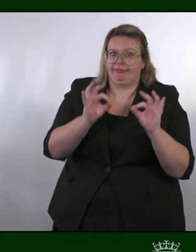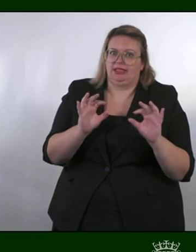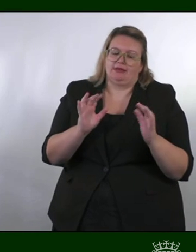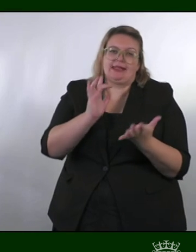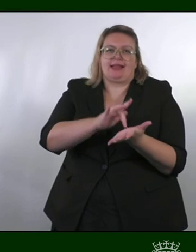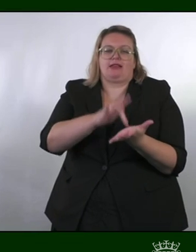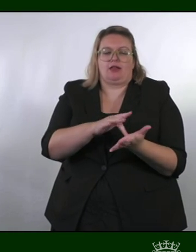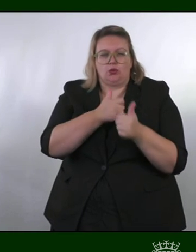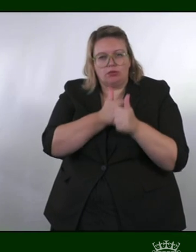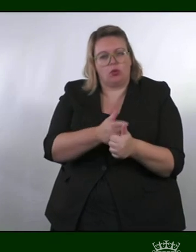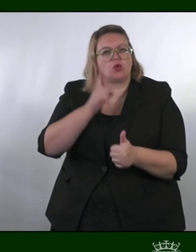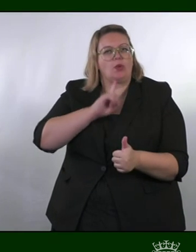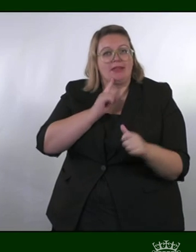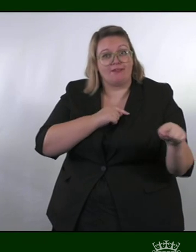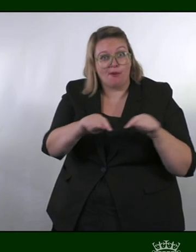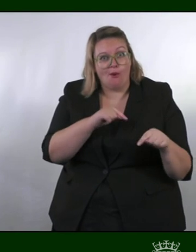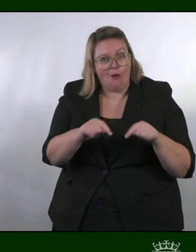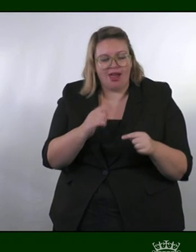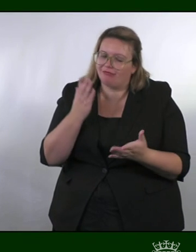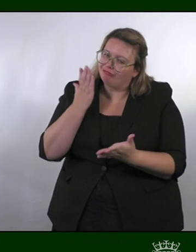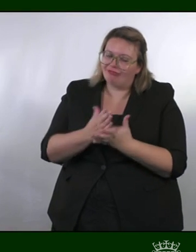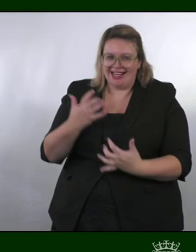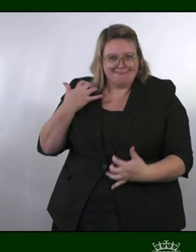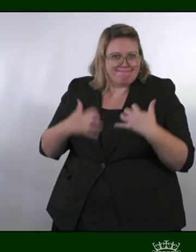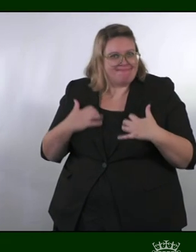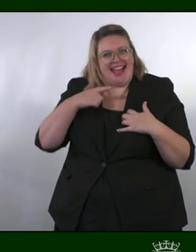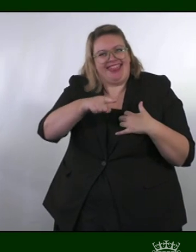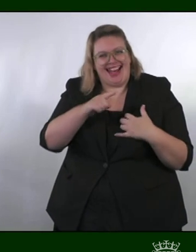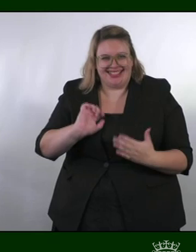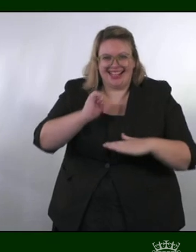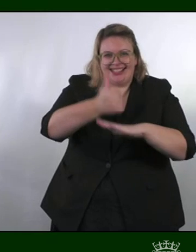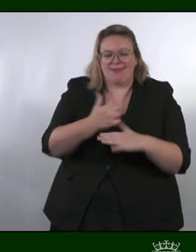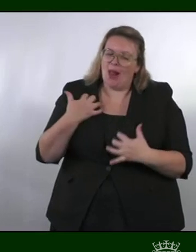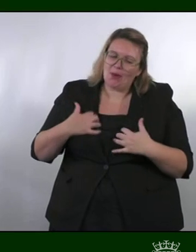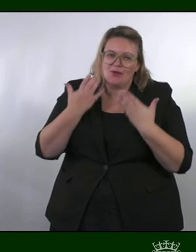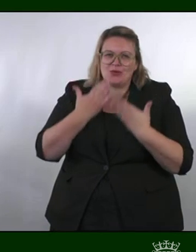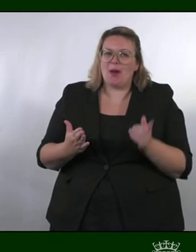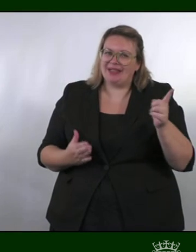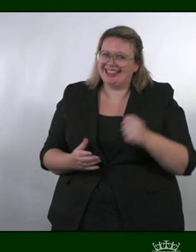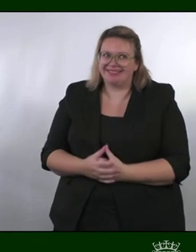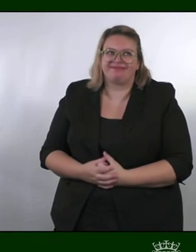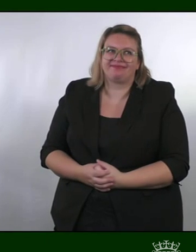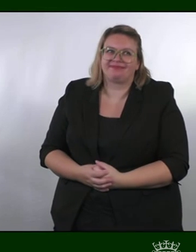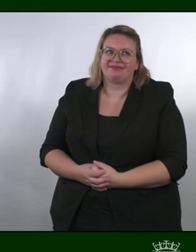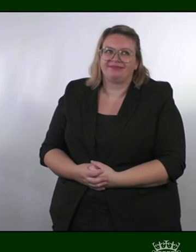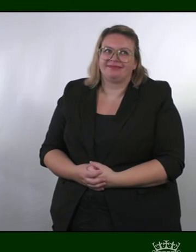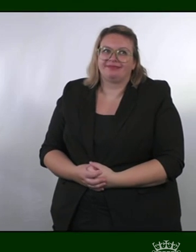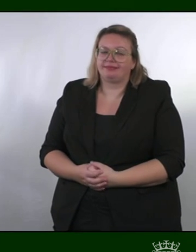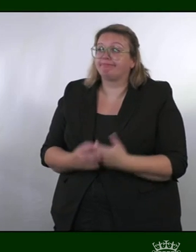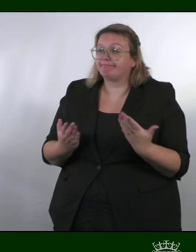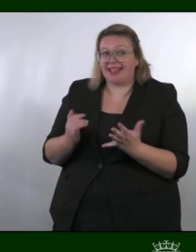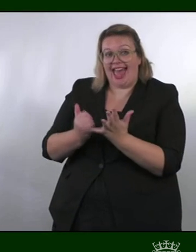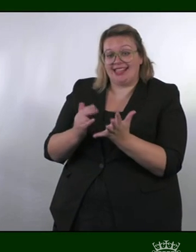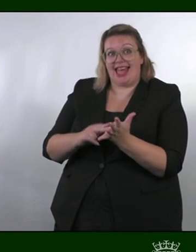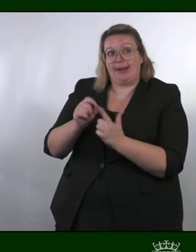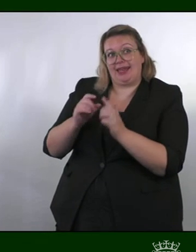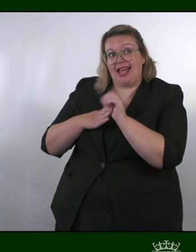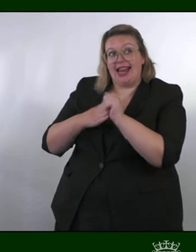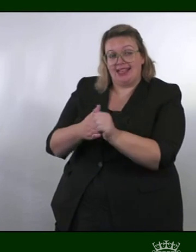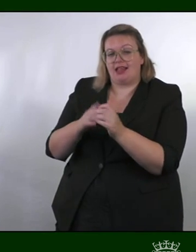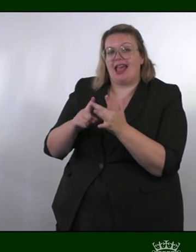I look forward to the proposed opening of the centre in Winsford.